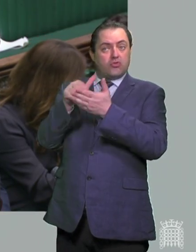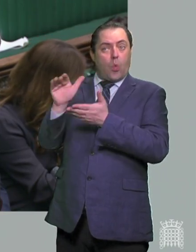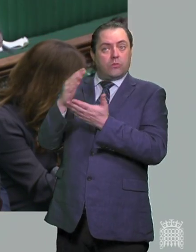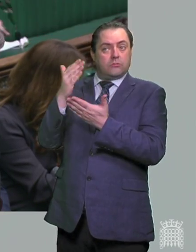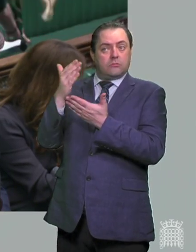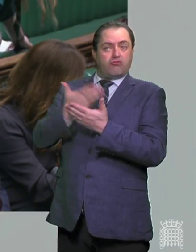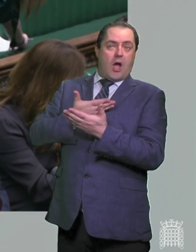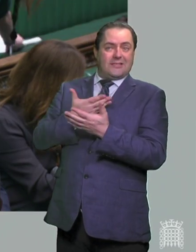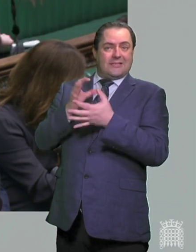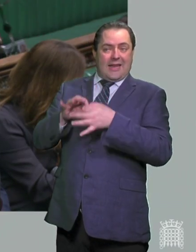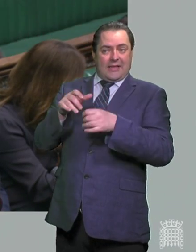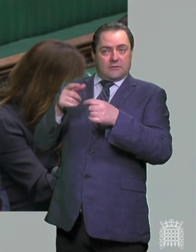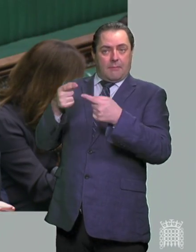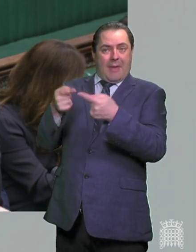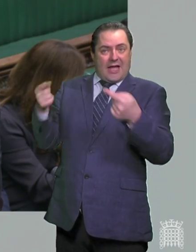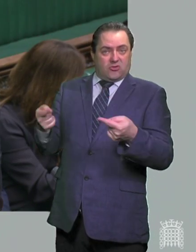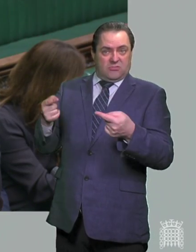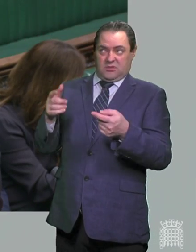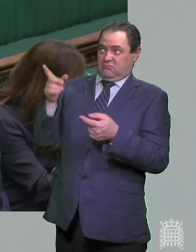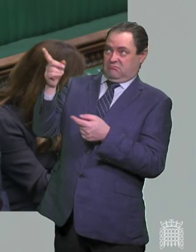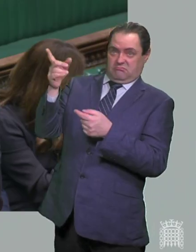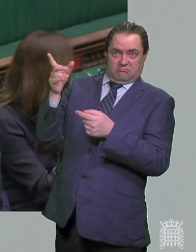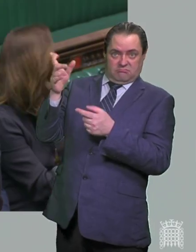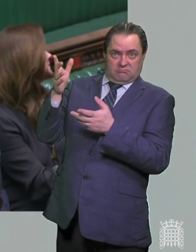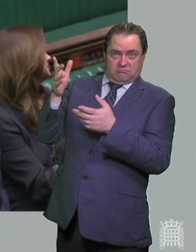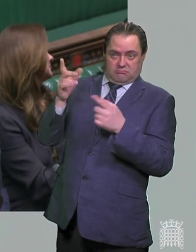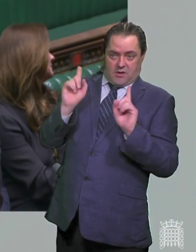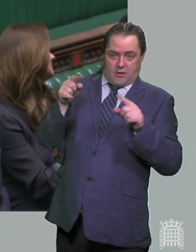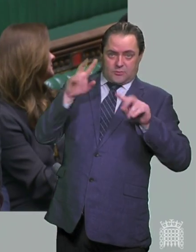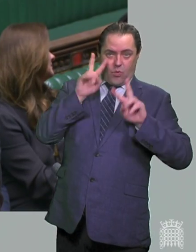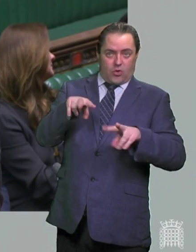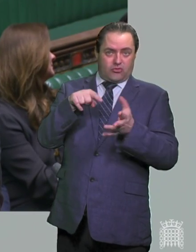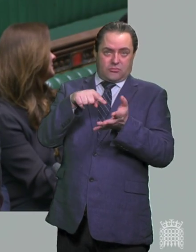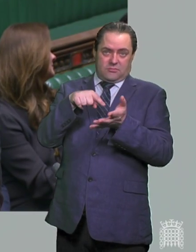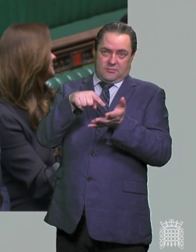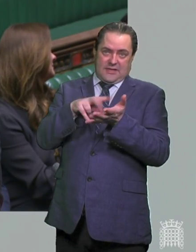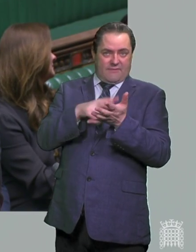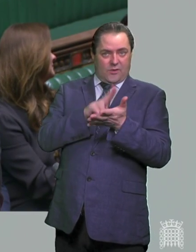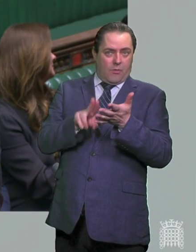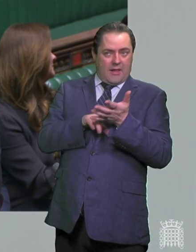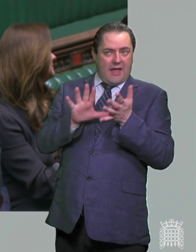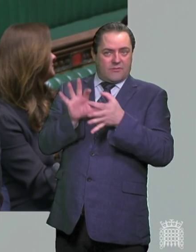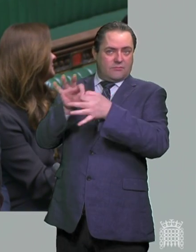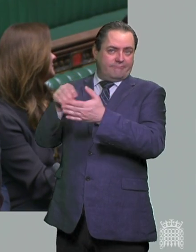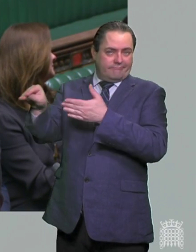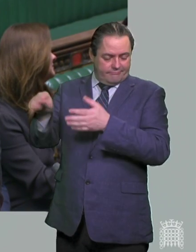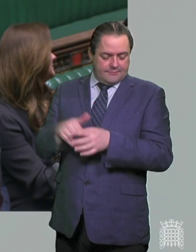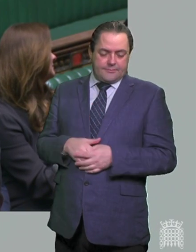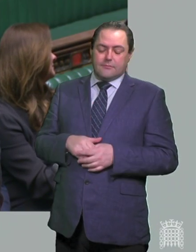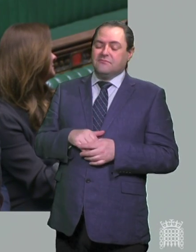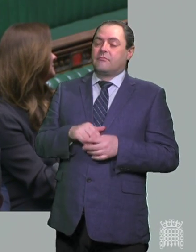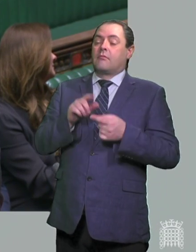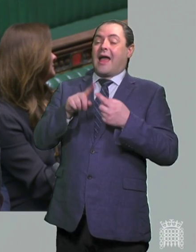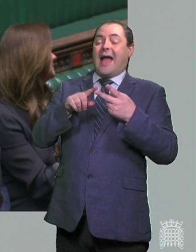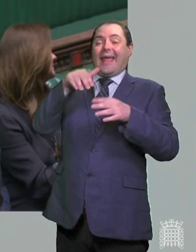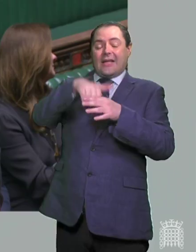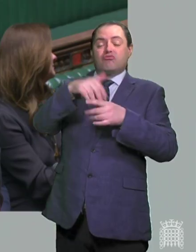It was the Scottish FA’s decision. On the honourable Lady’s second point, there are opportunities for derogations and exemptions within the UK internal market.